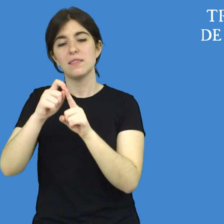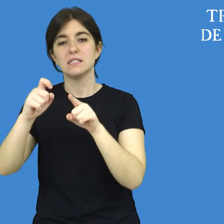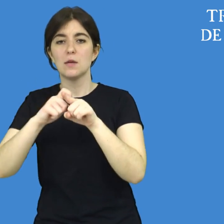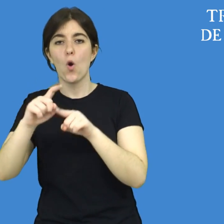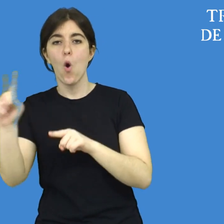tipo